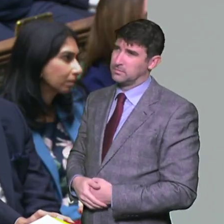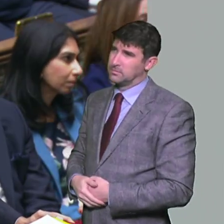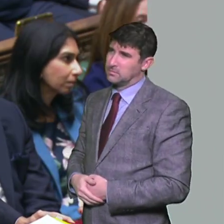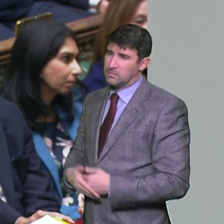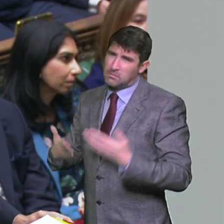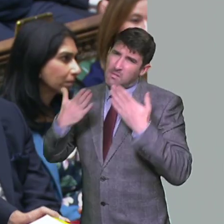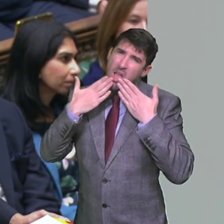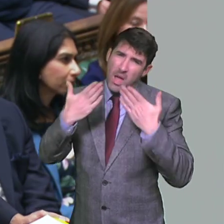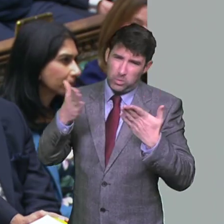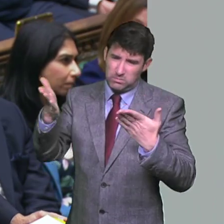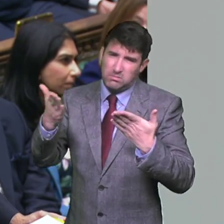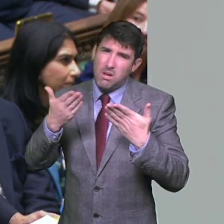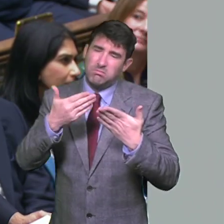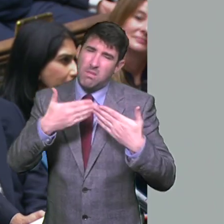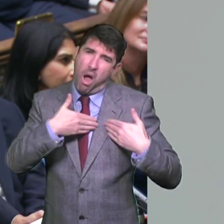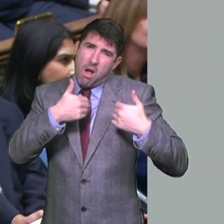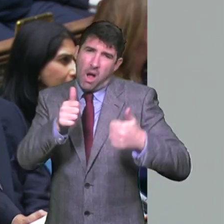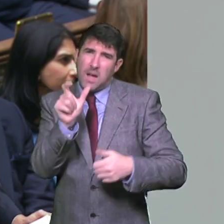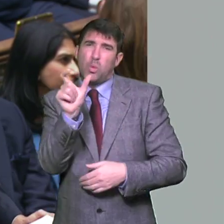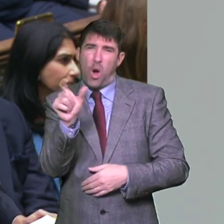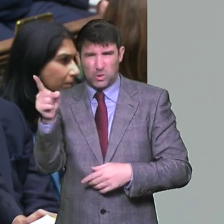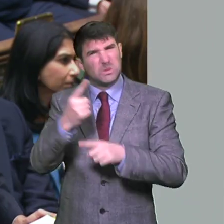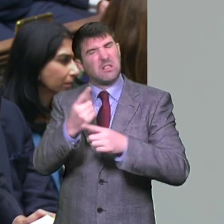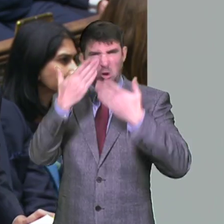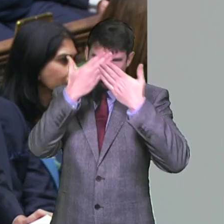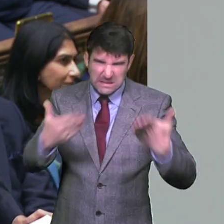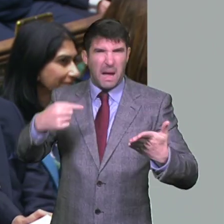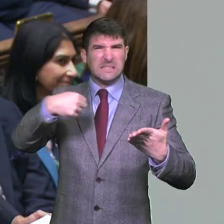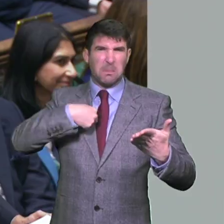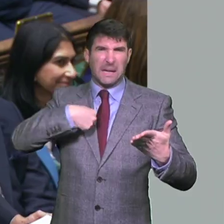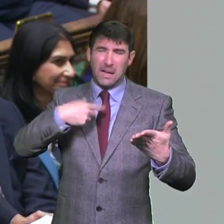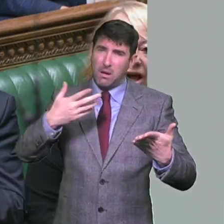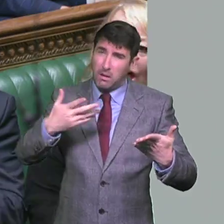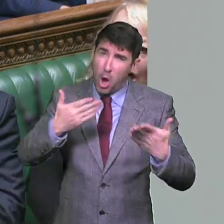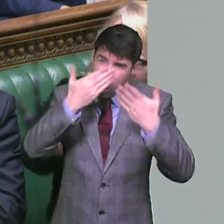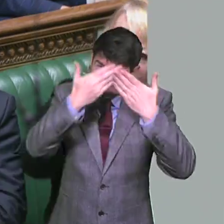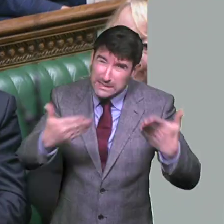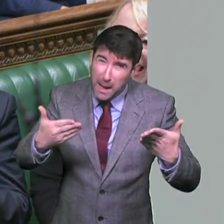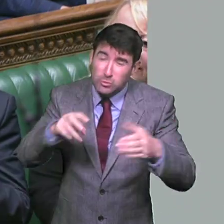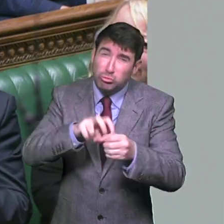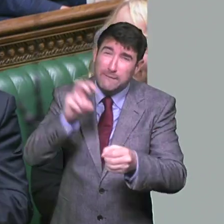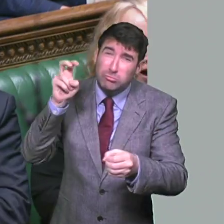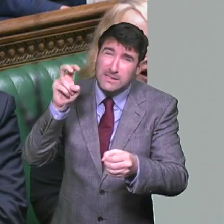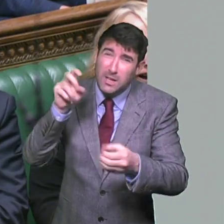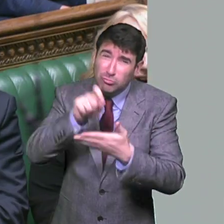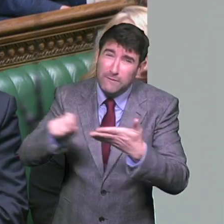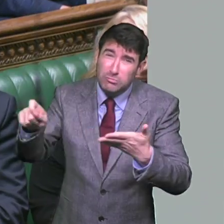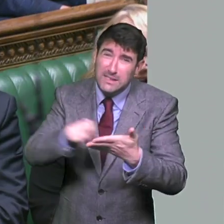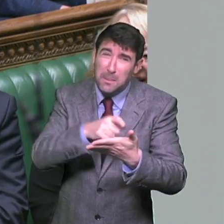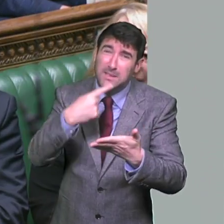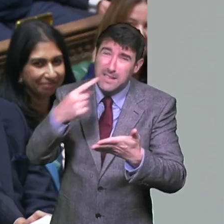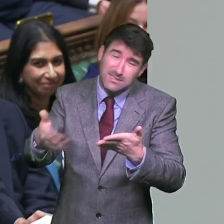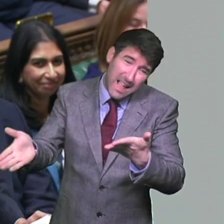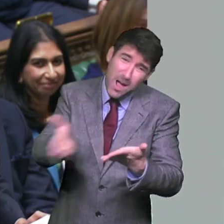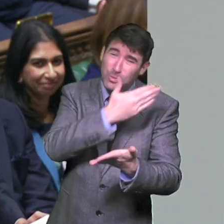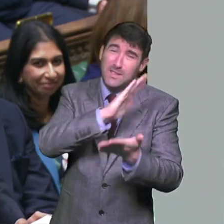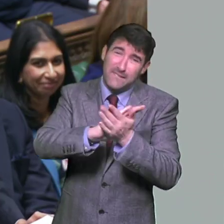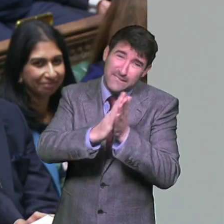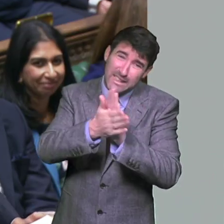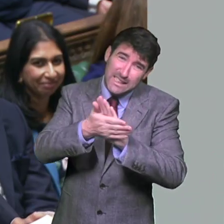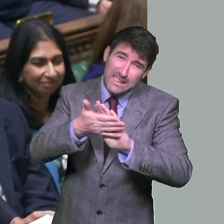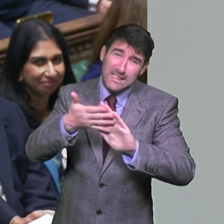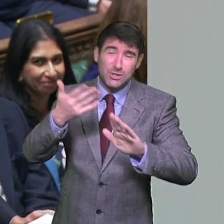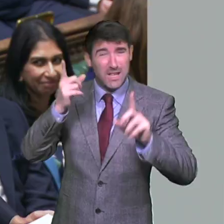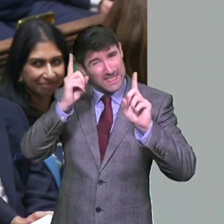He talked about respect, and I gently urge him to respect the result of the referendum that we had on this topic.